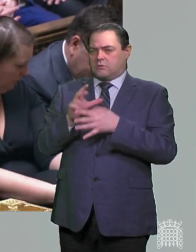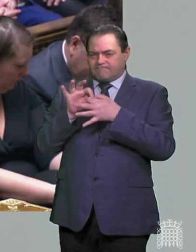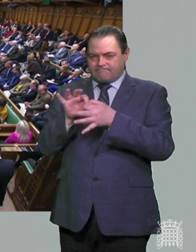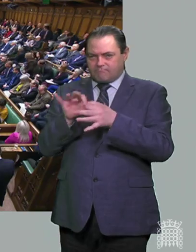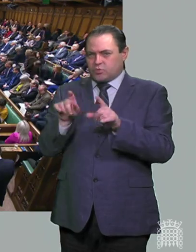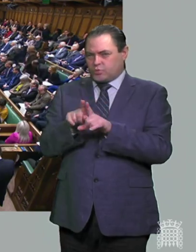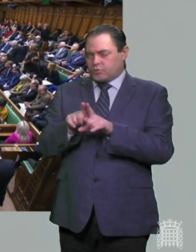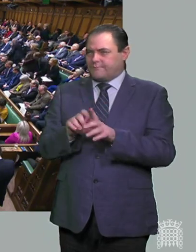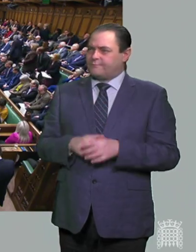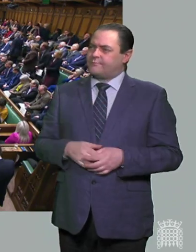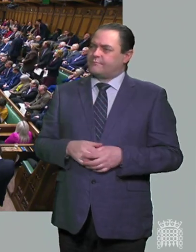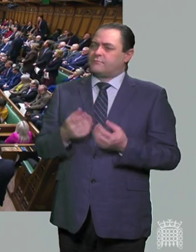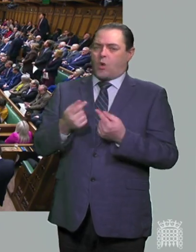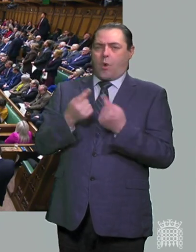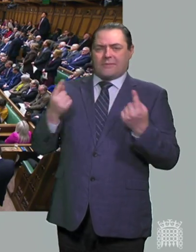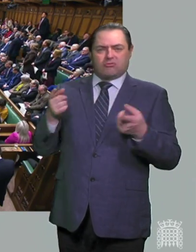I call the Leader of the Opposition.